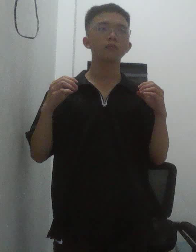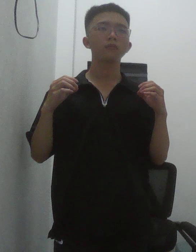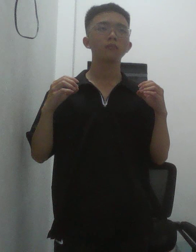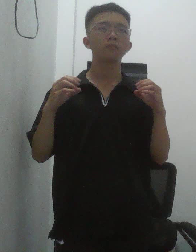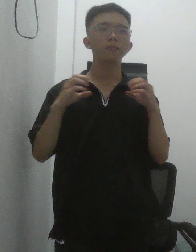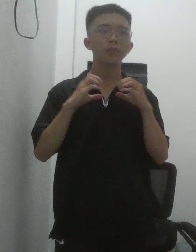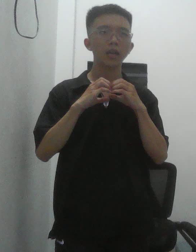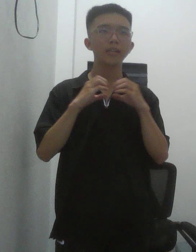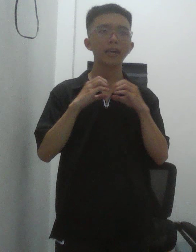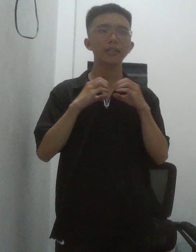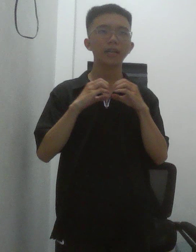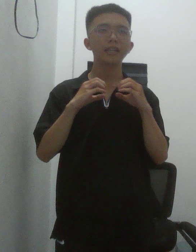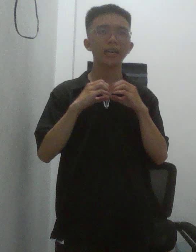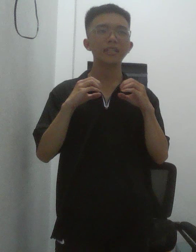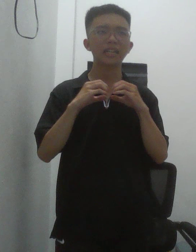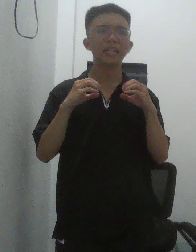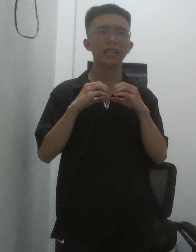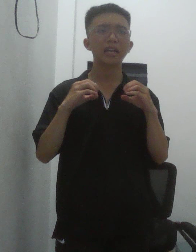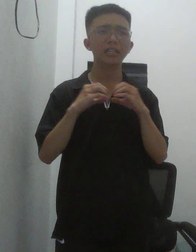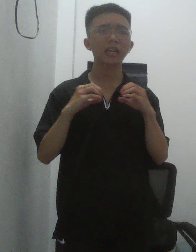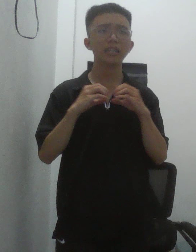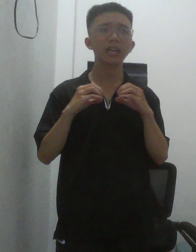cai nhau